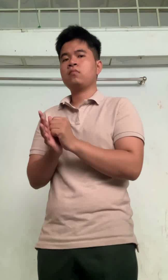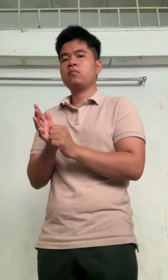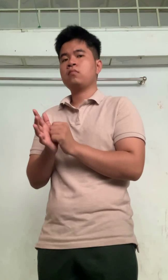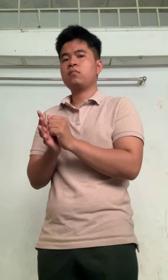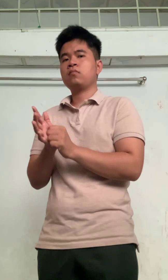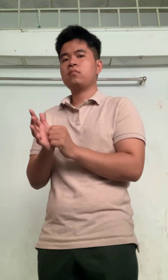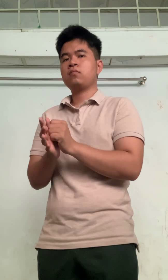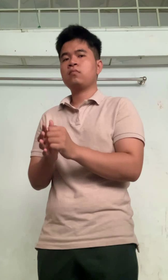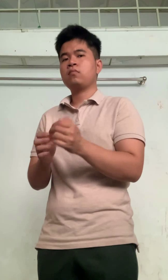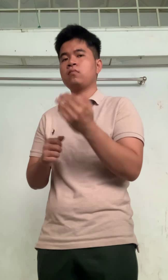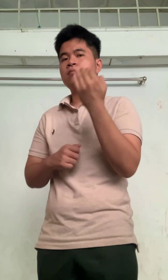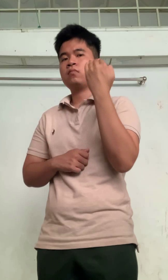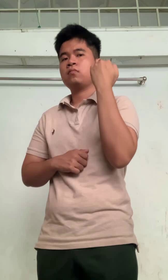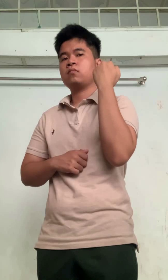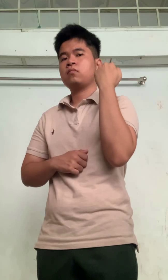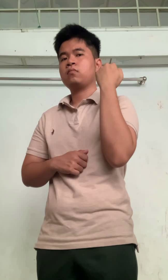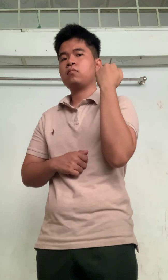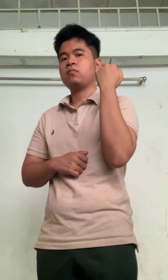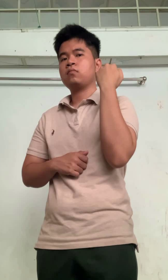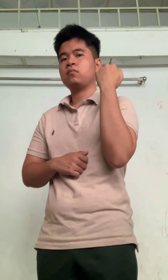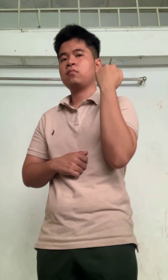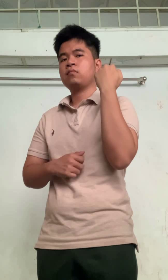thang truoc